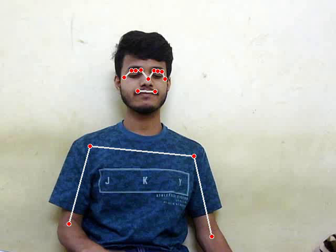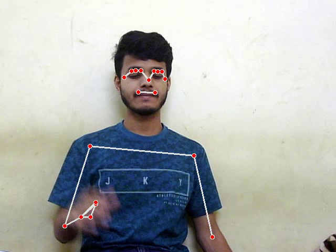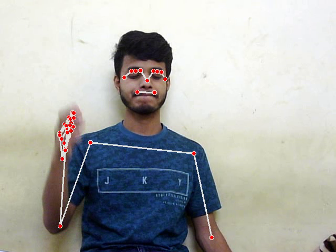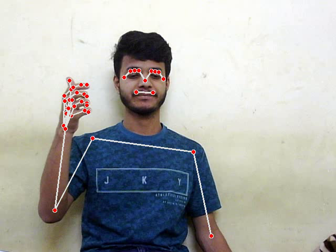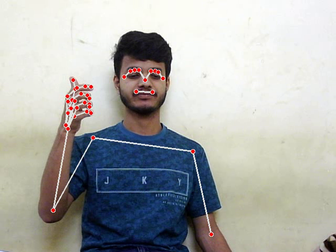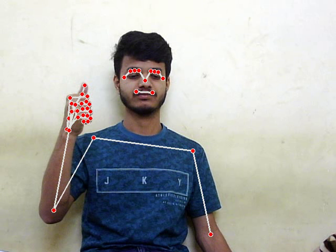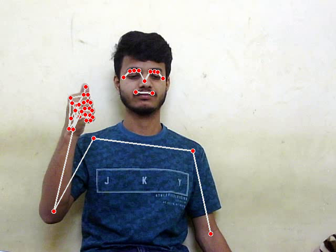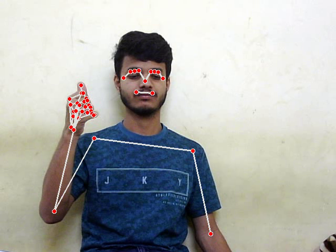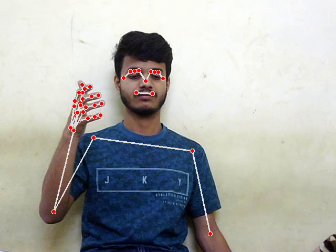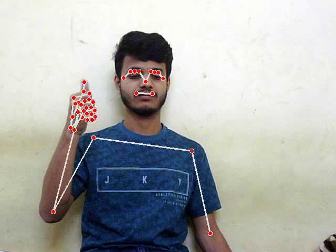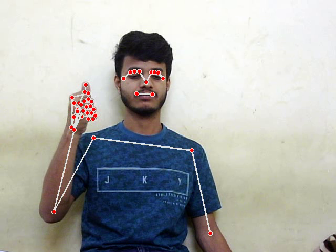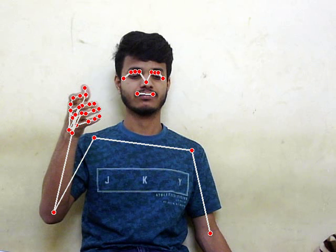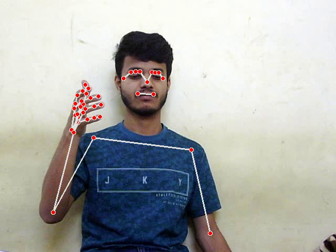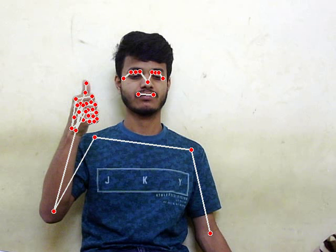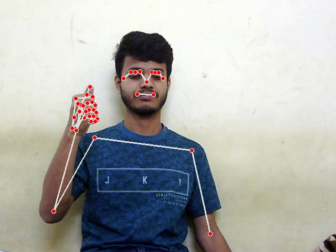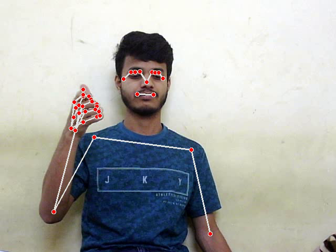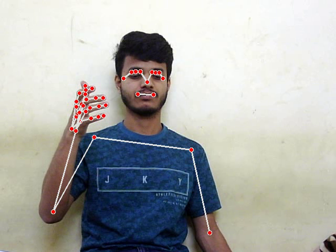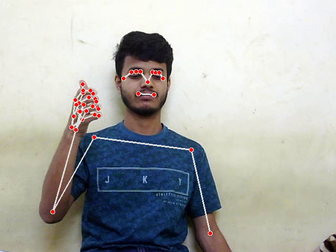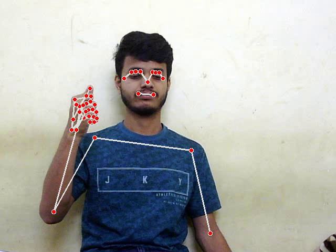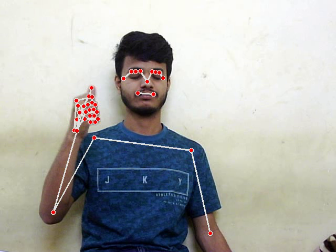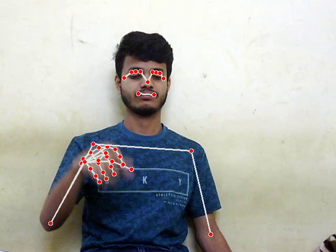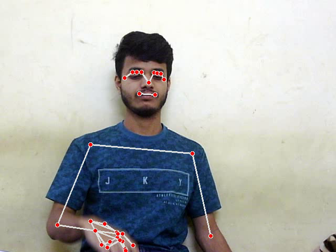milk